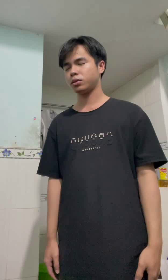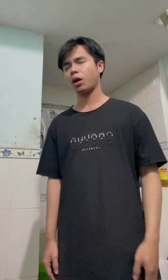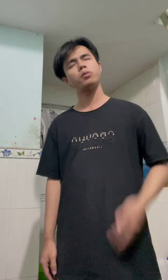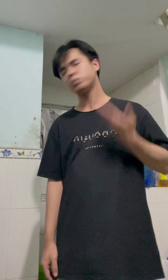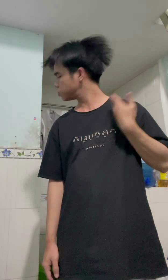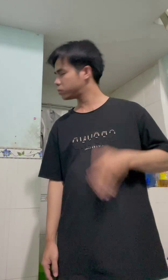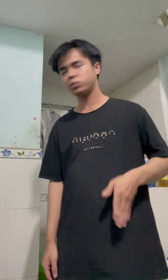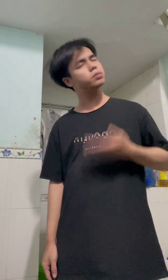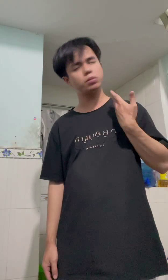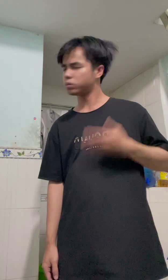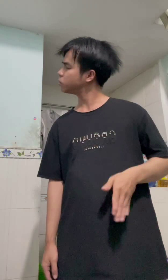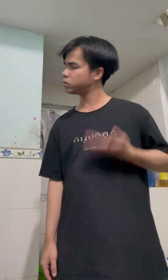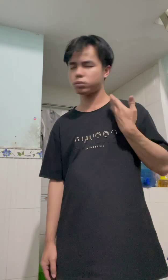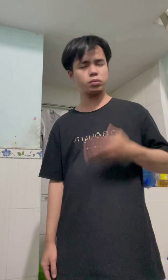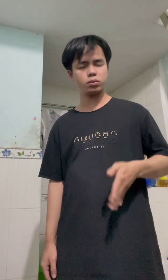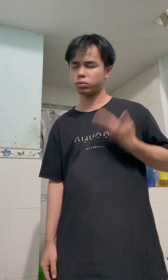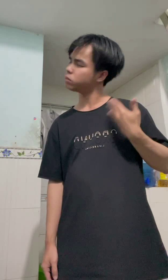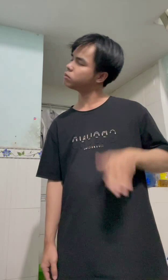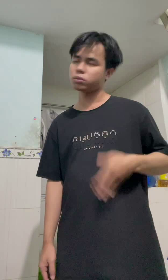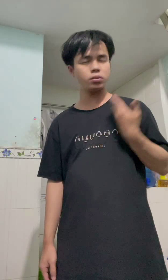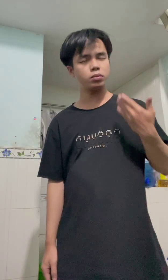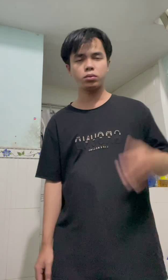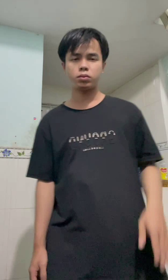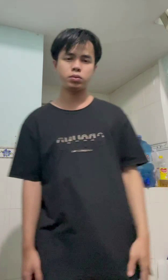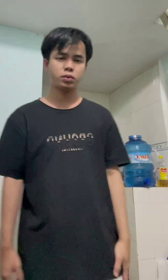nong